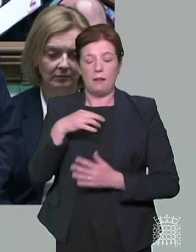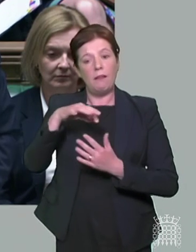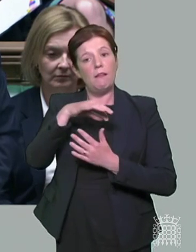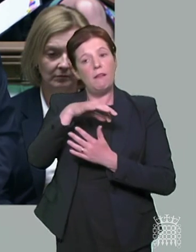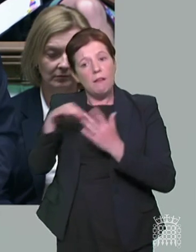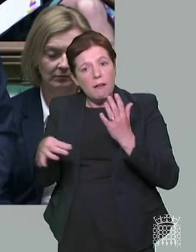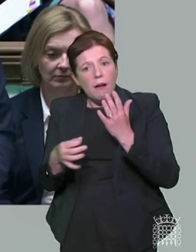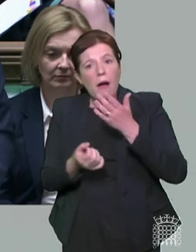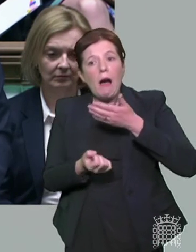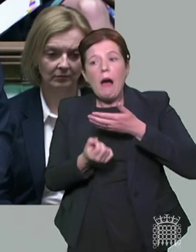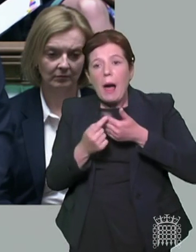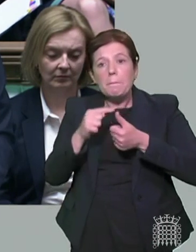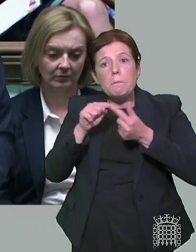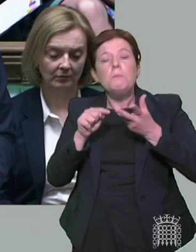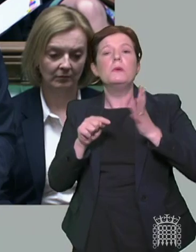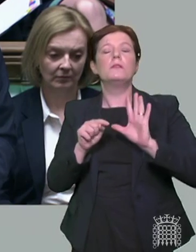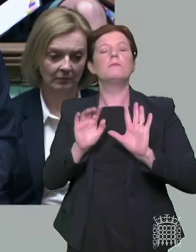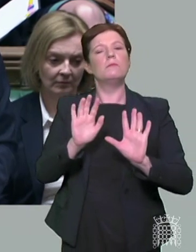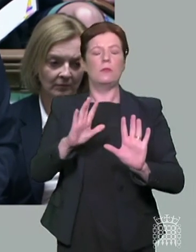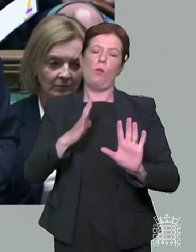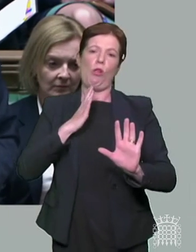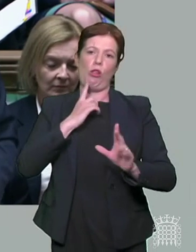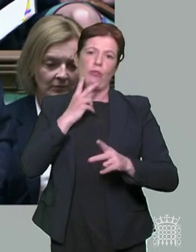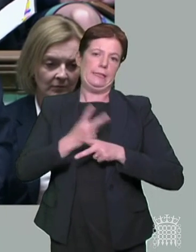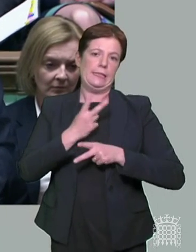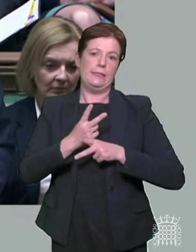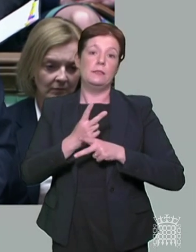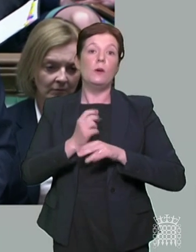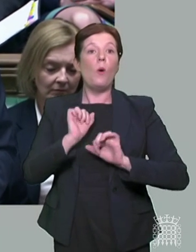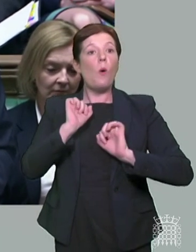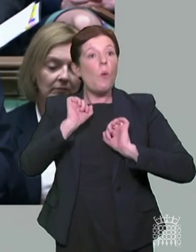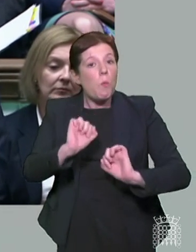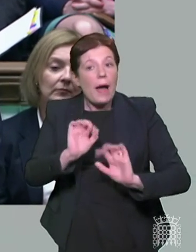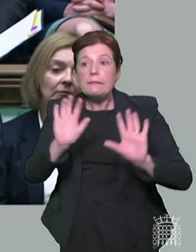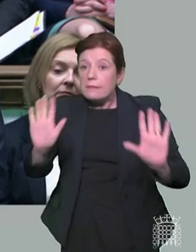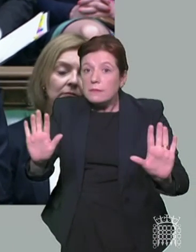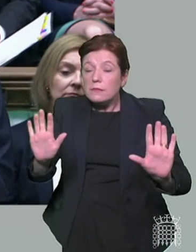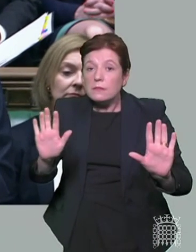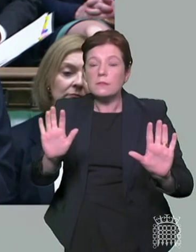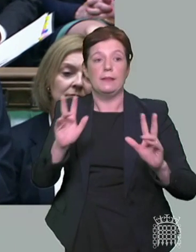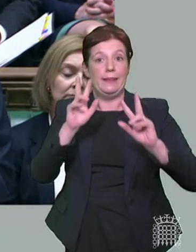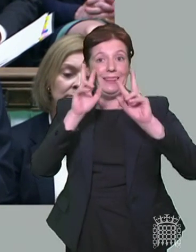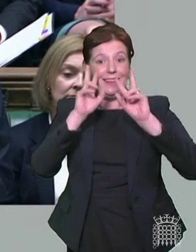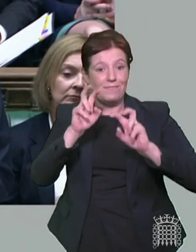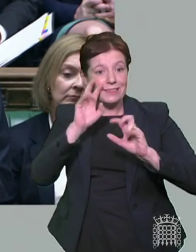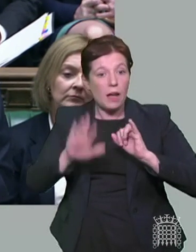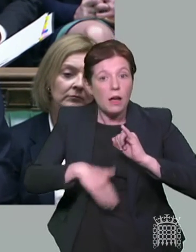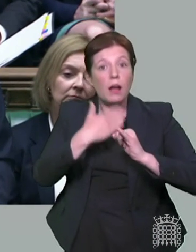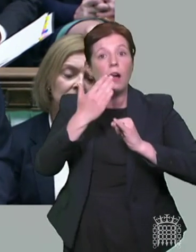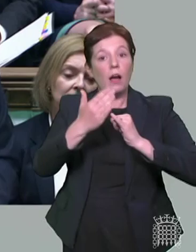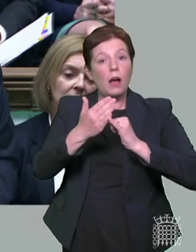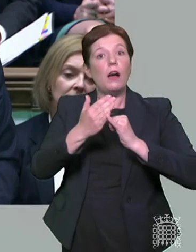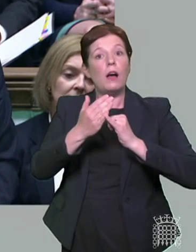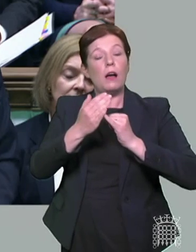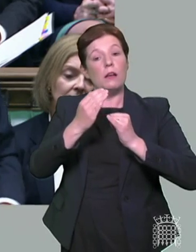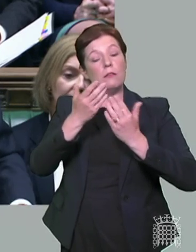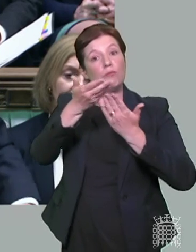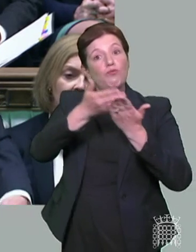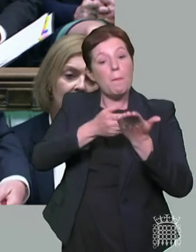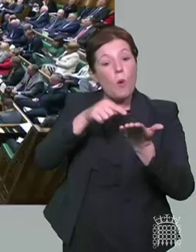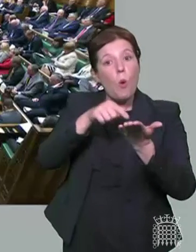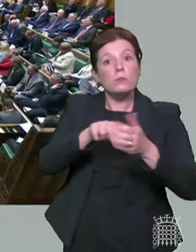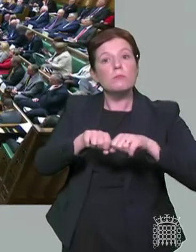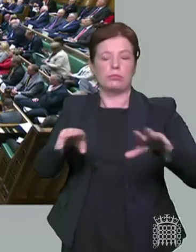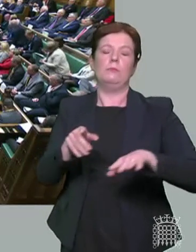On the rest of it, I really think, as I have said before, that the House should wait for the conclusion of the investigation when Sue Gray finally reports.